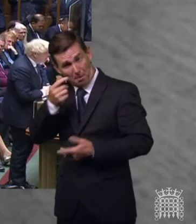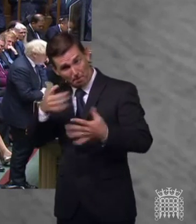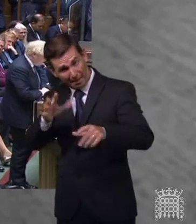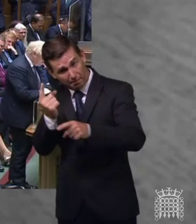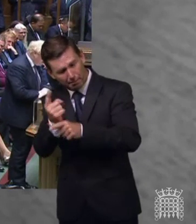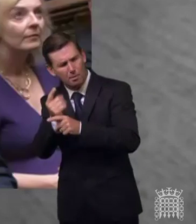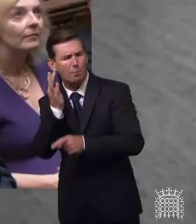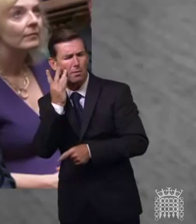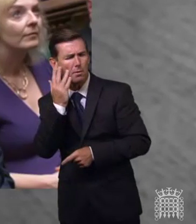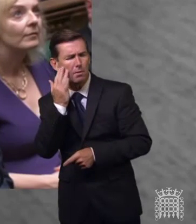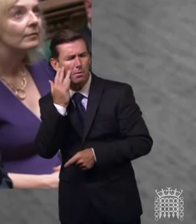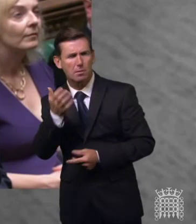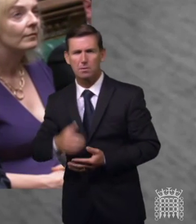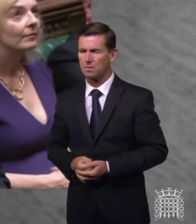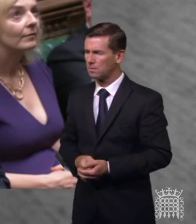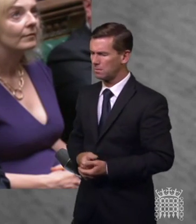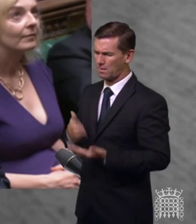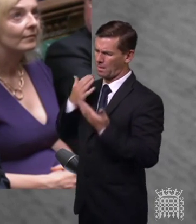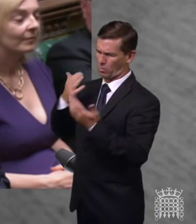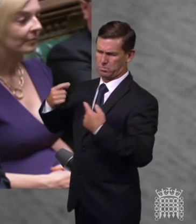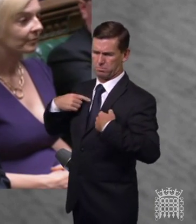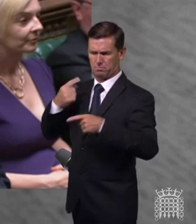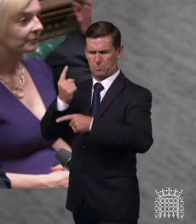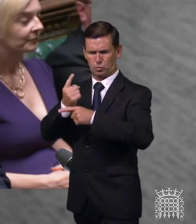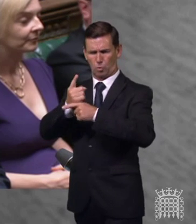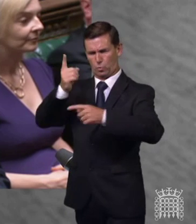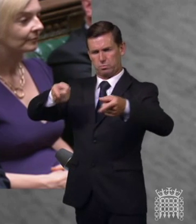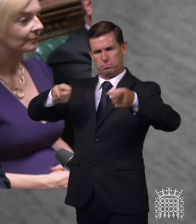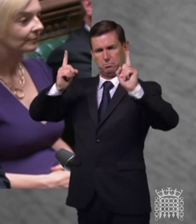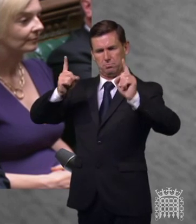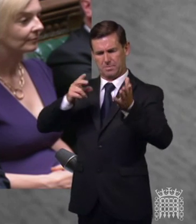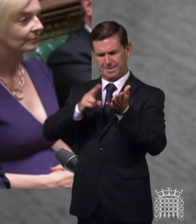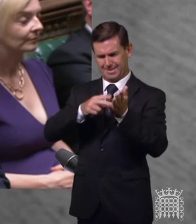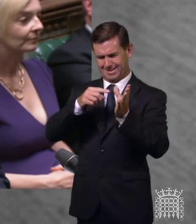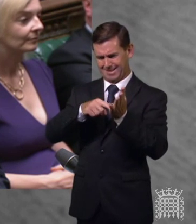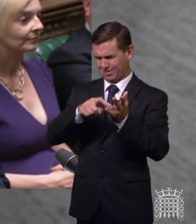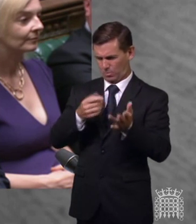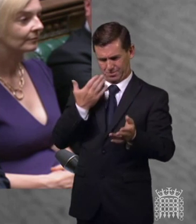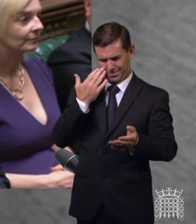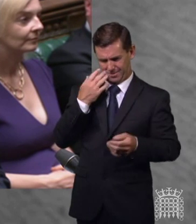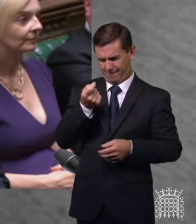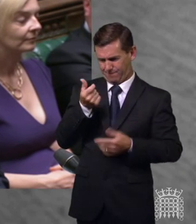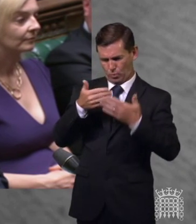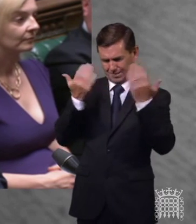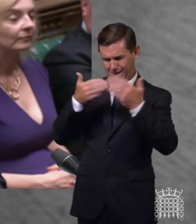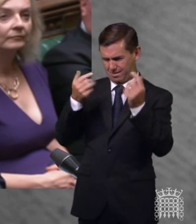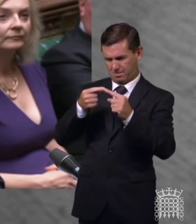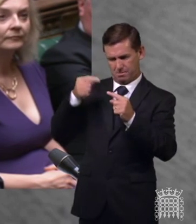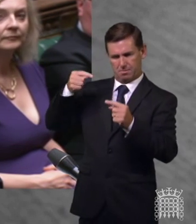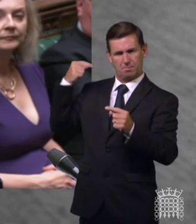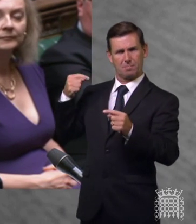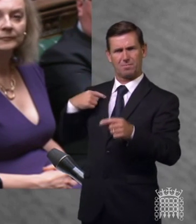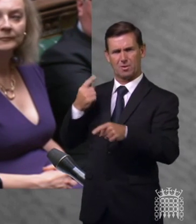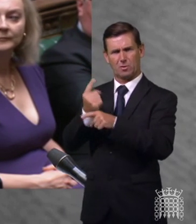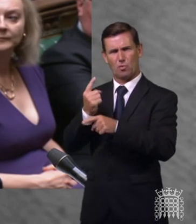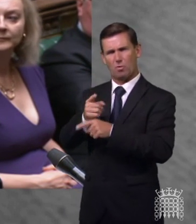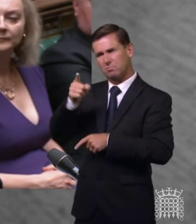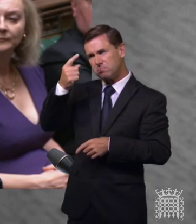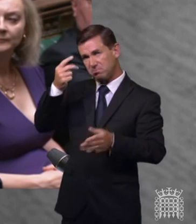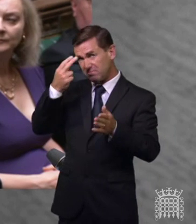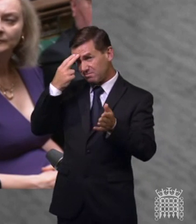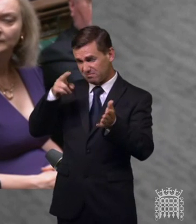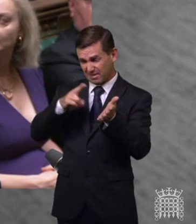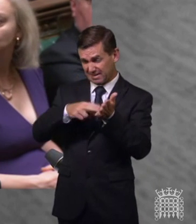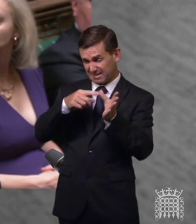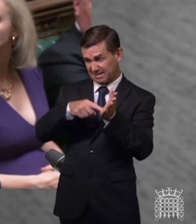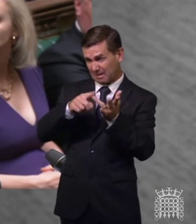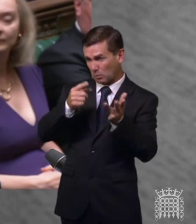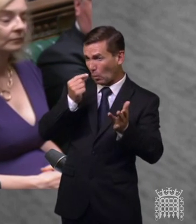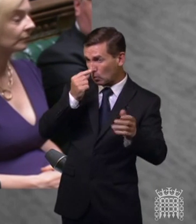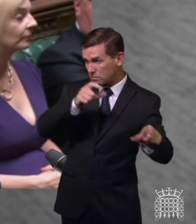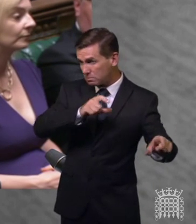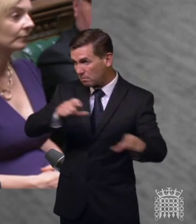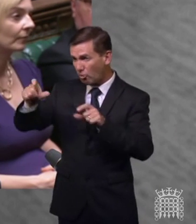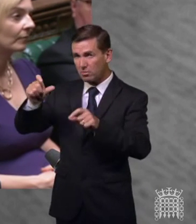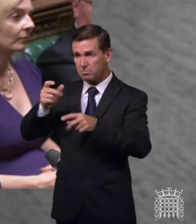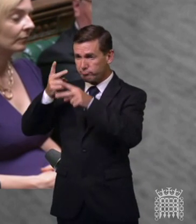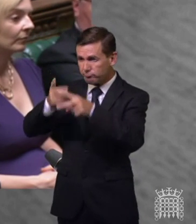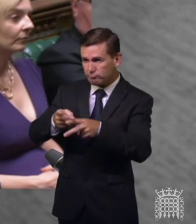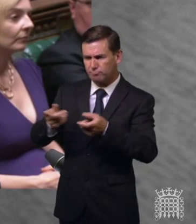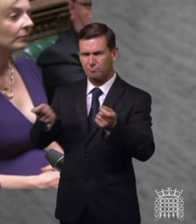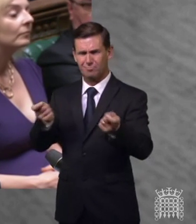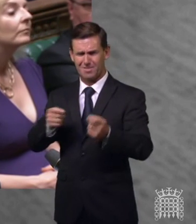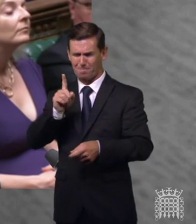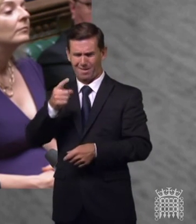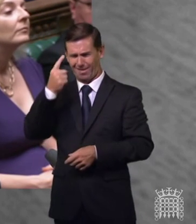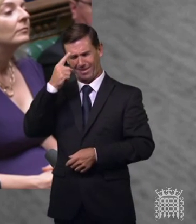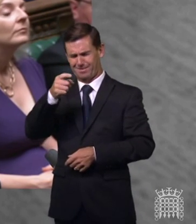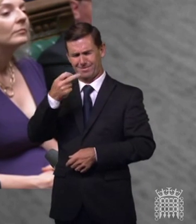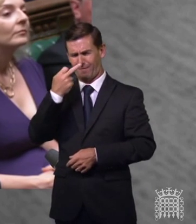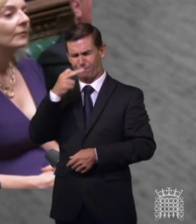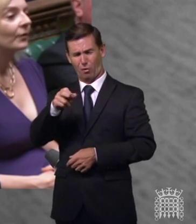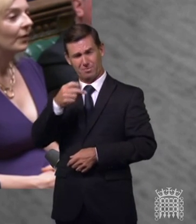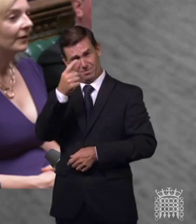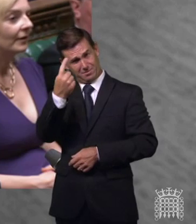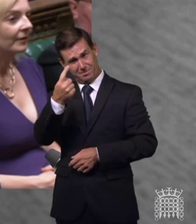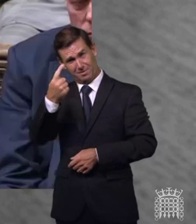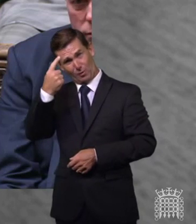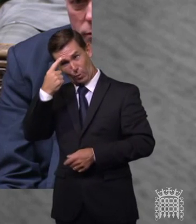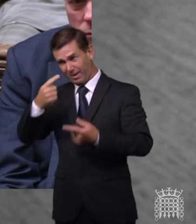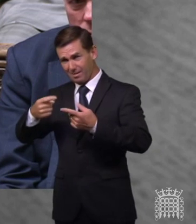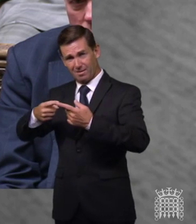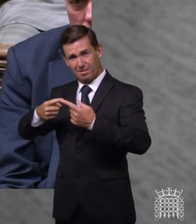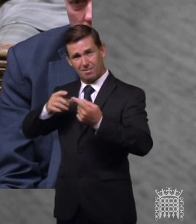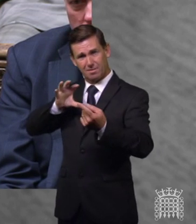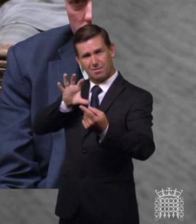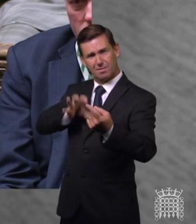I am grateful to my right honourable Friend. I spoke to Secretary-General Stoltenberg only the other day about NATO’s continuing role in Afghanistan, but I really think that it is an illusion to believe that there is appetite